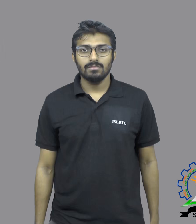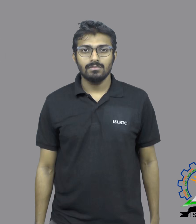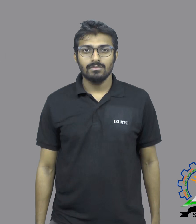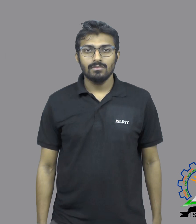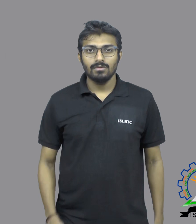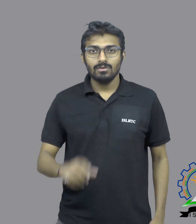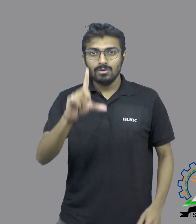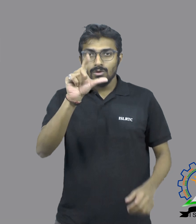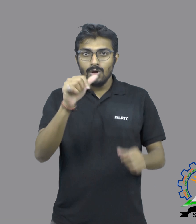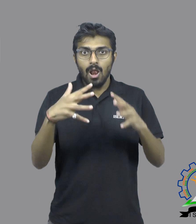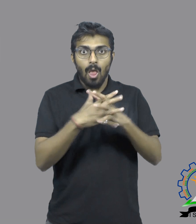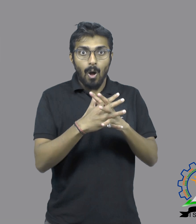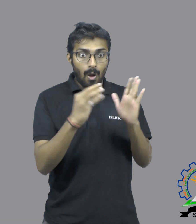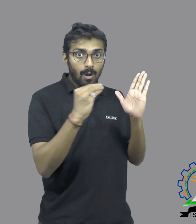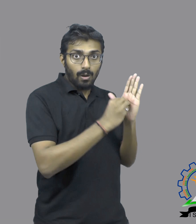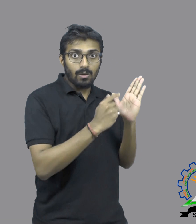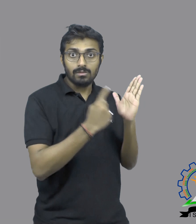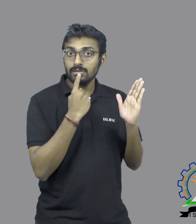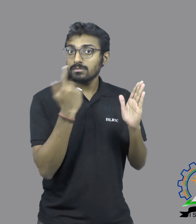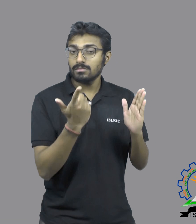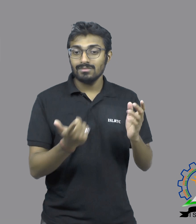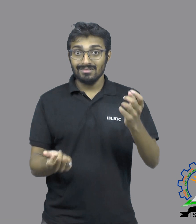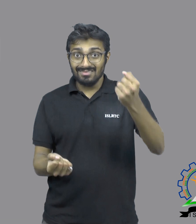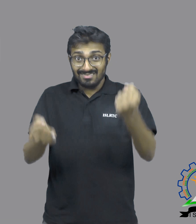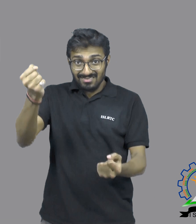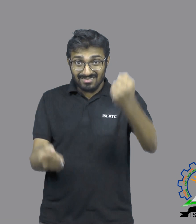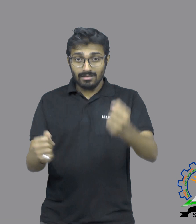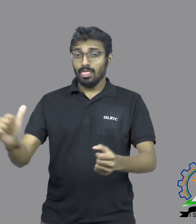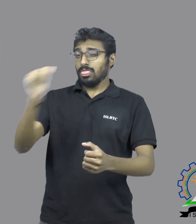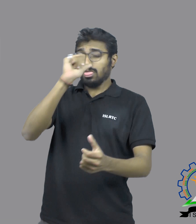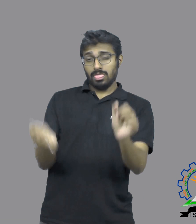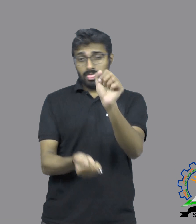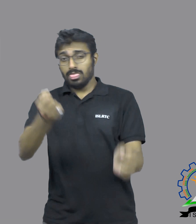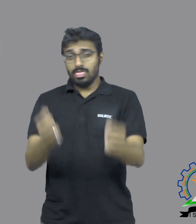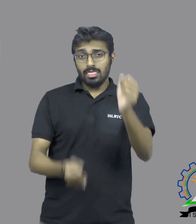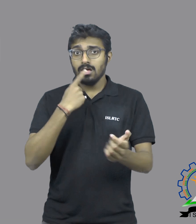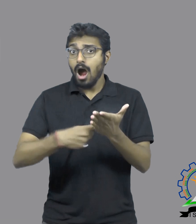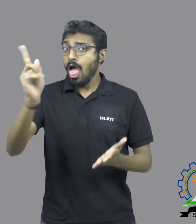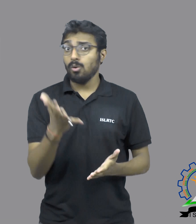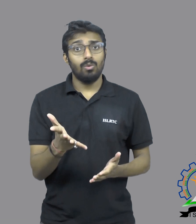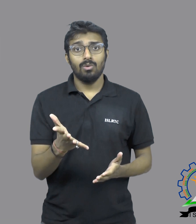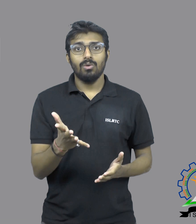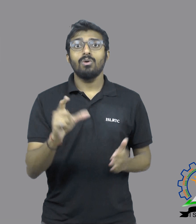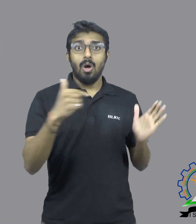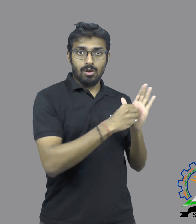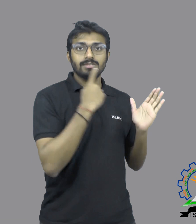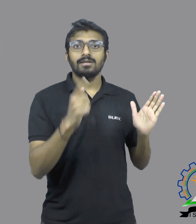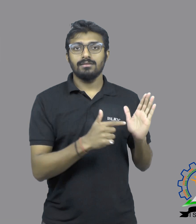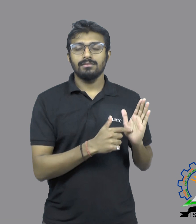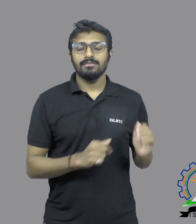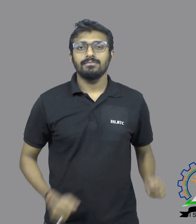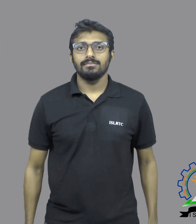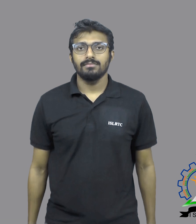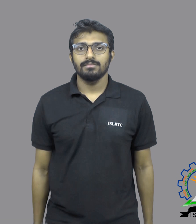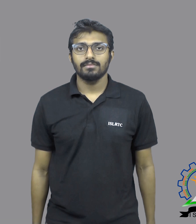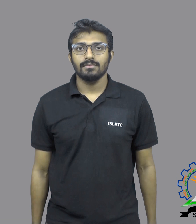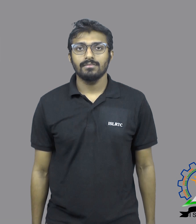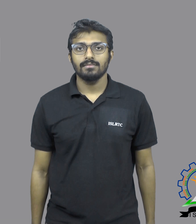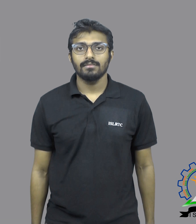Drunk Driving Law